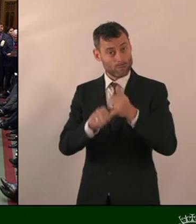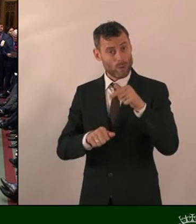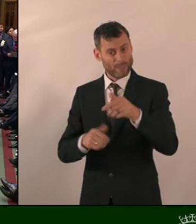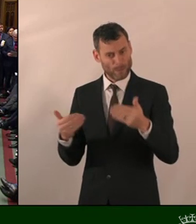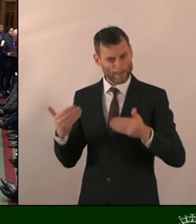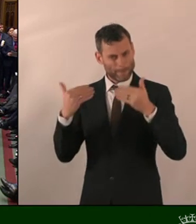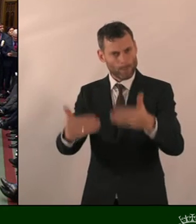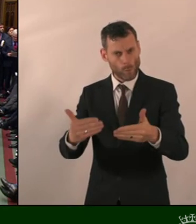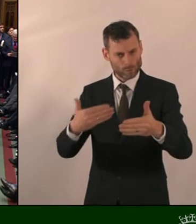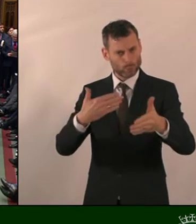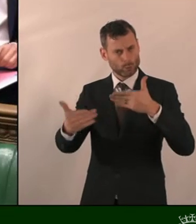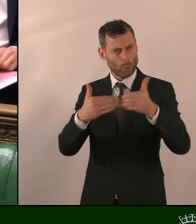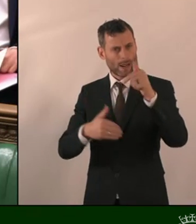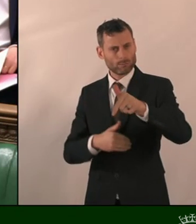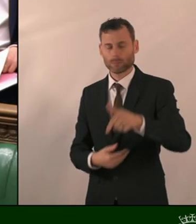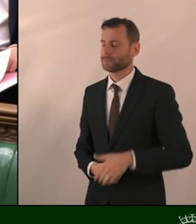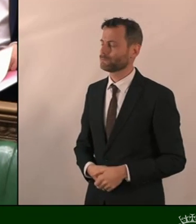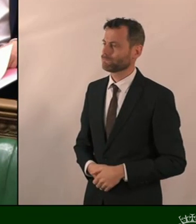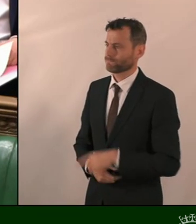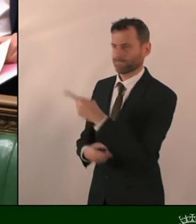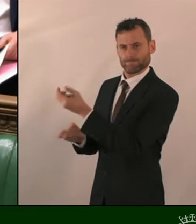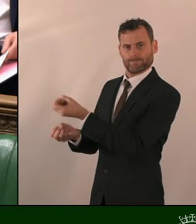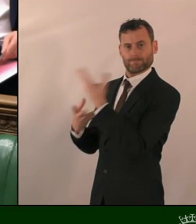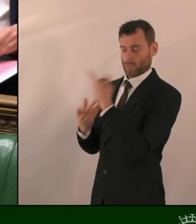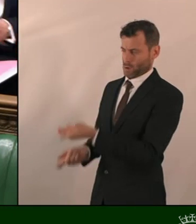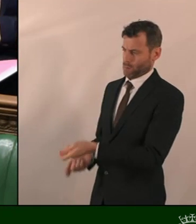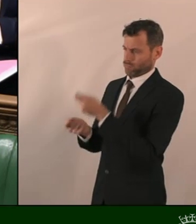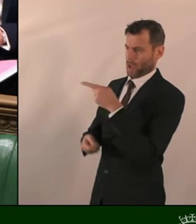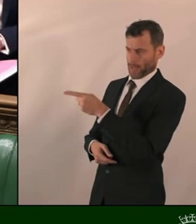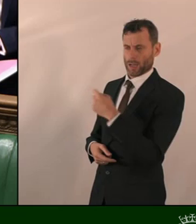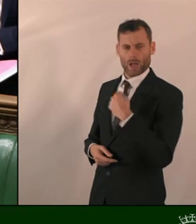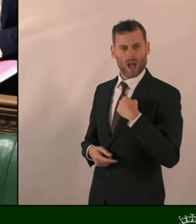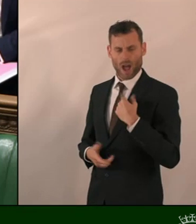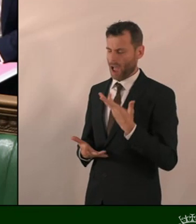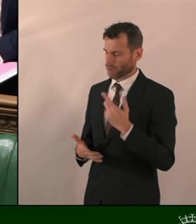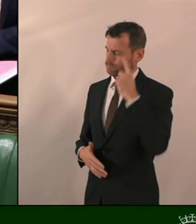I take that issue very seriously, and I thank my right honourable and learned Friend for raising it.